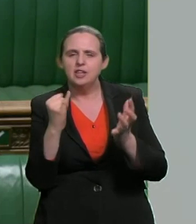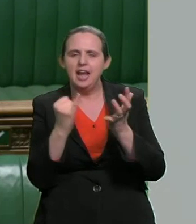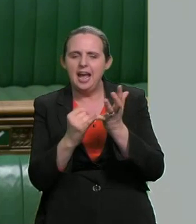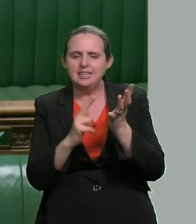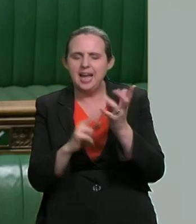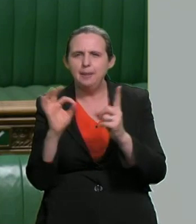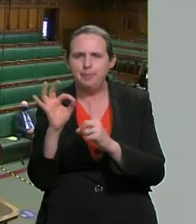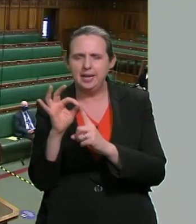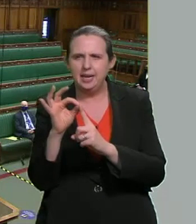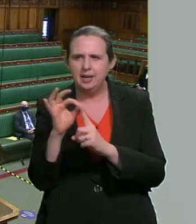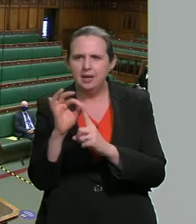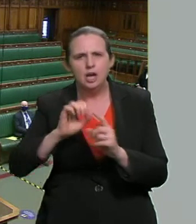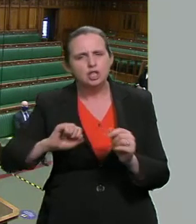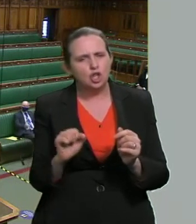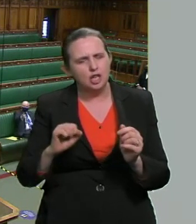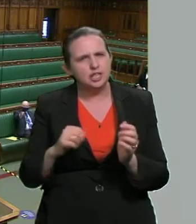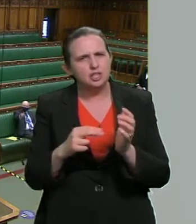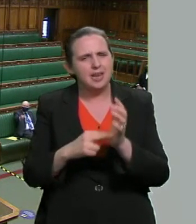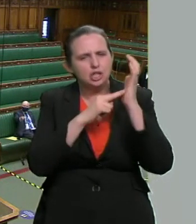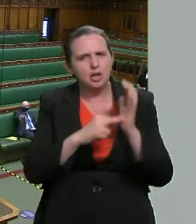I do not know whether they are nationalists—perhaps they could clear it up.